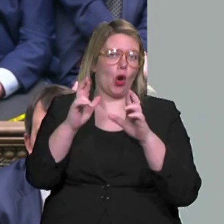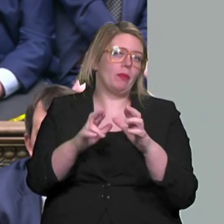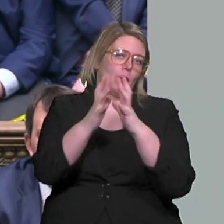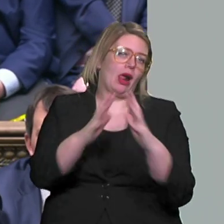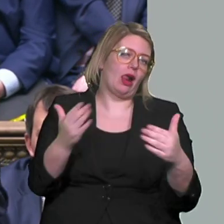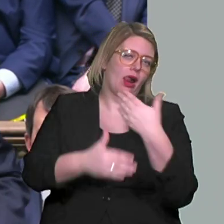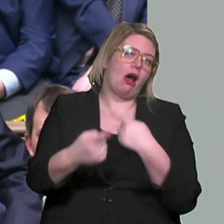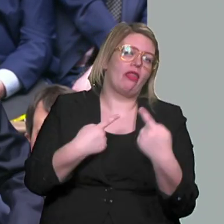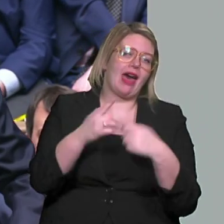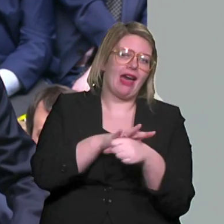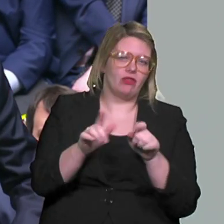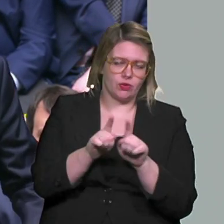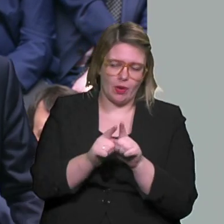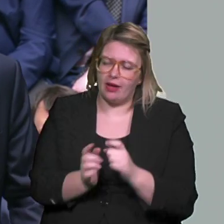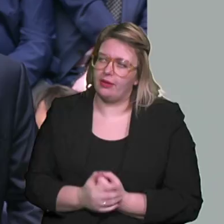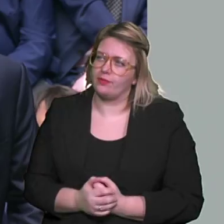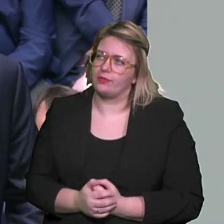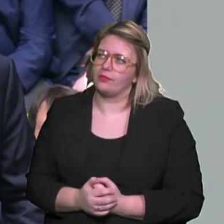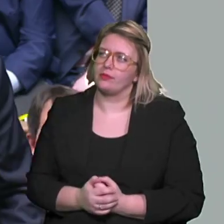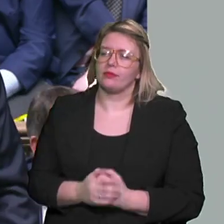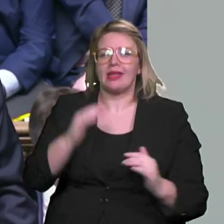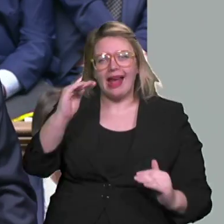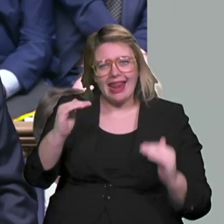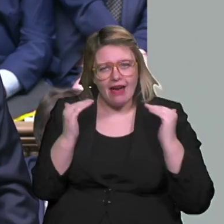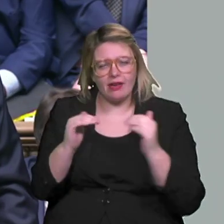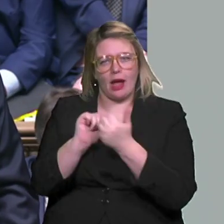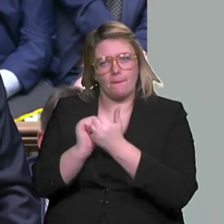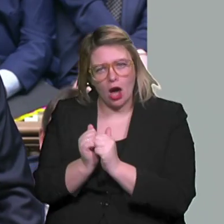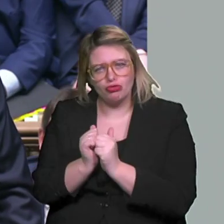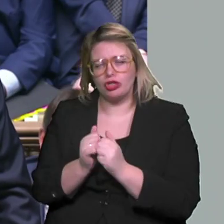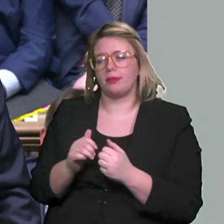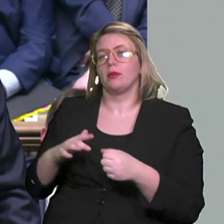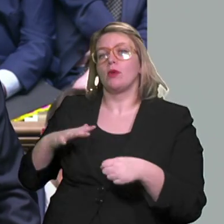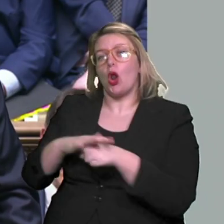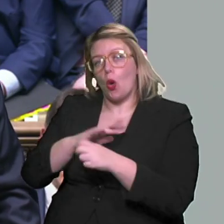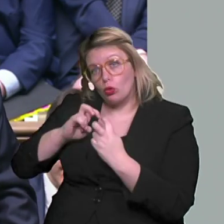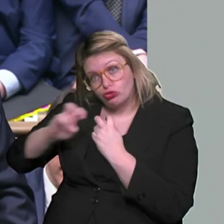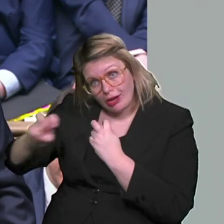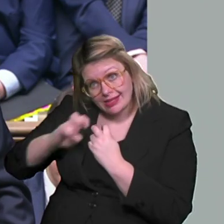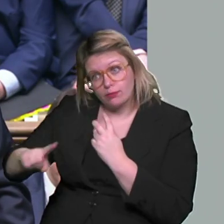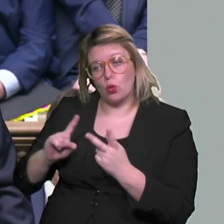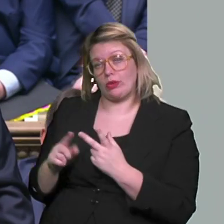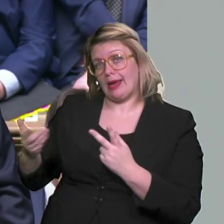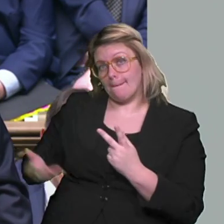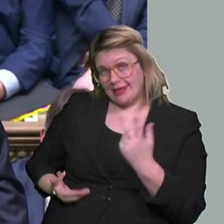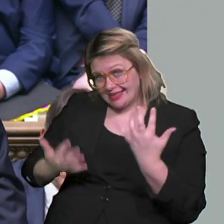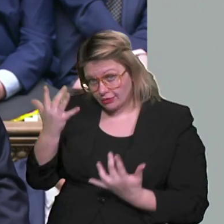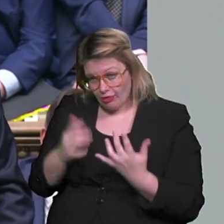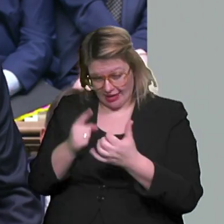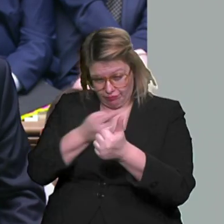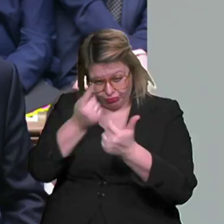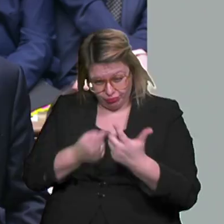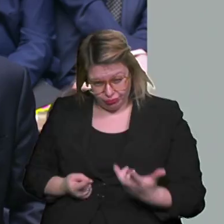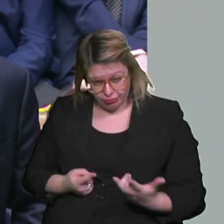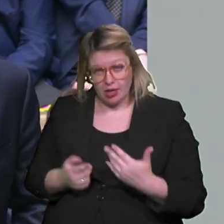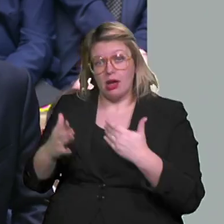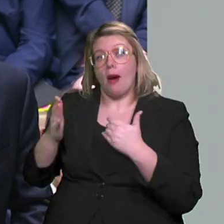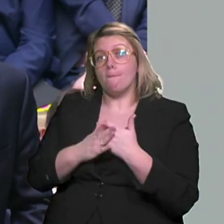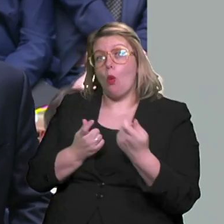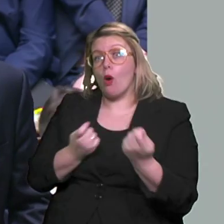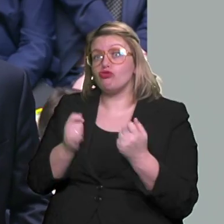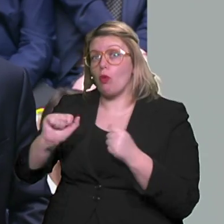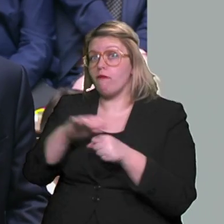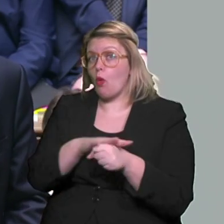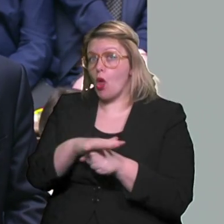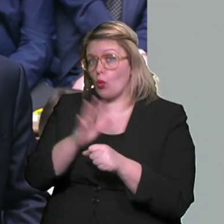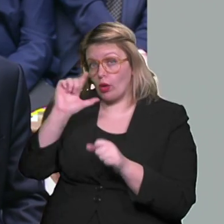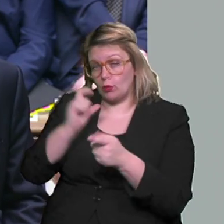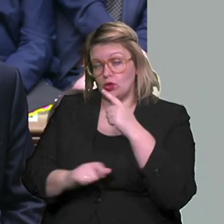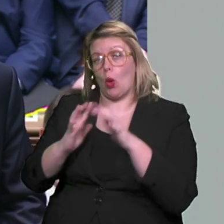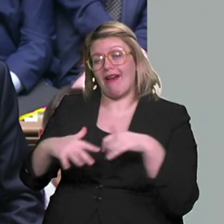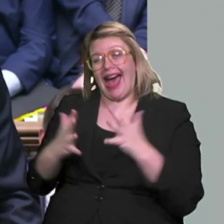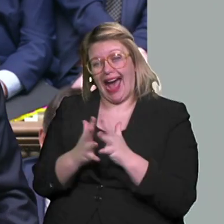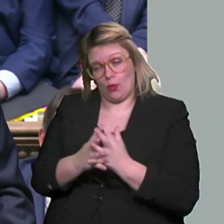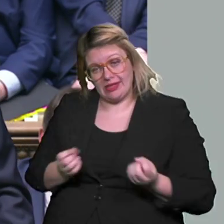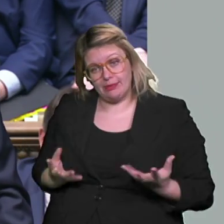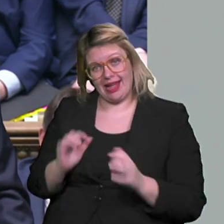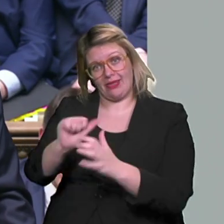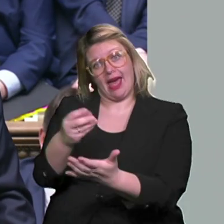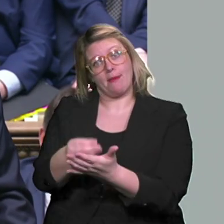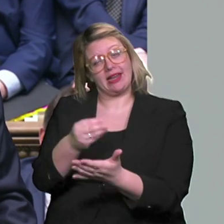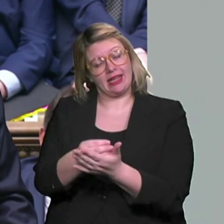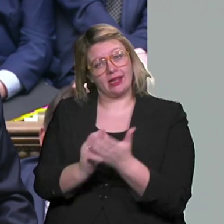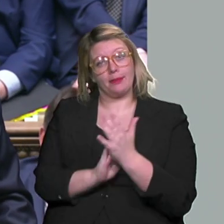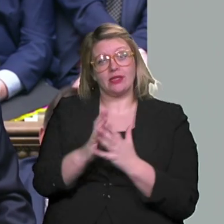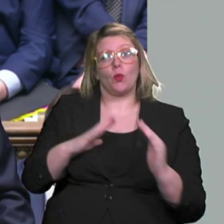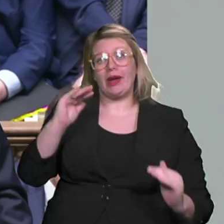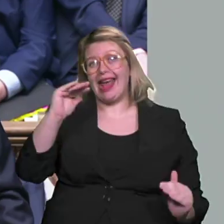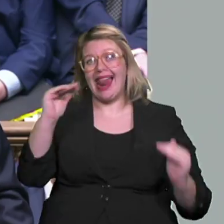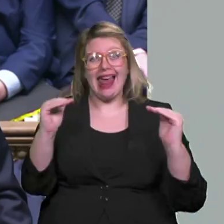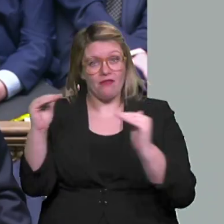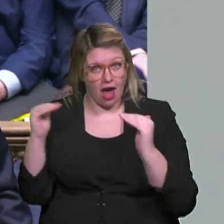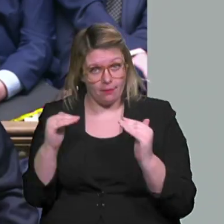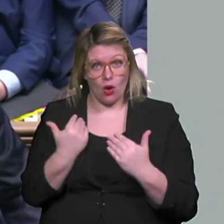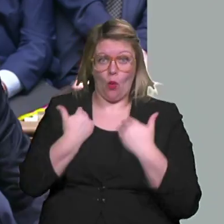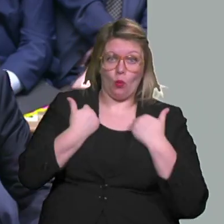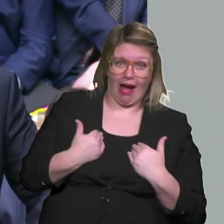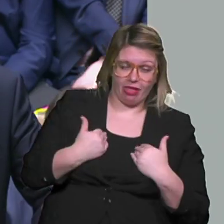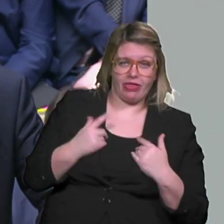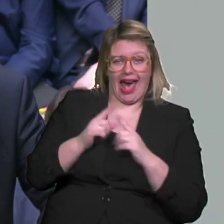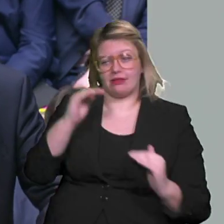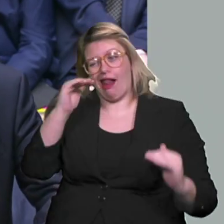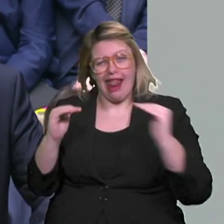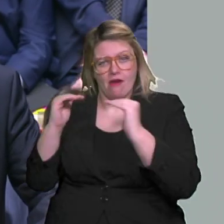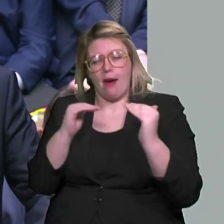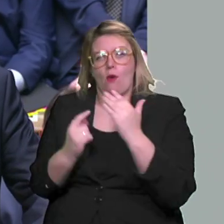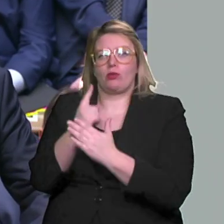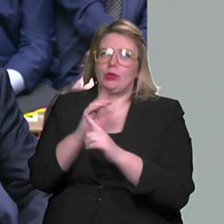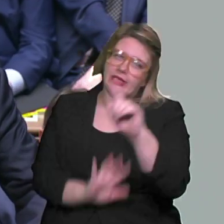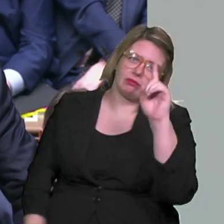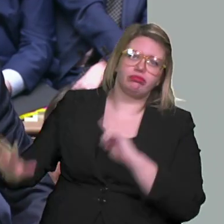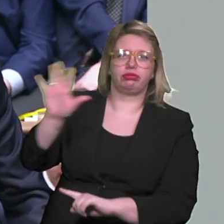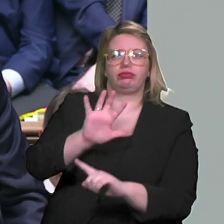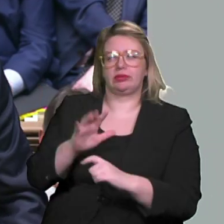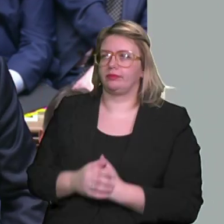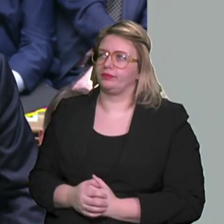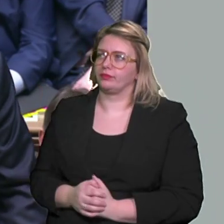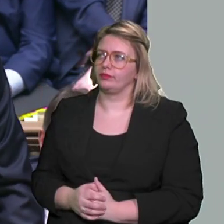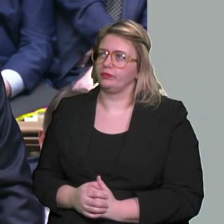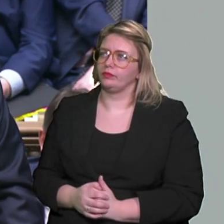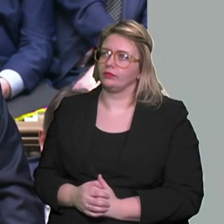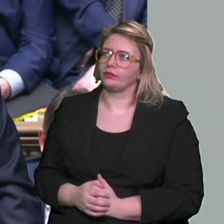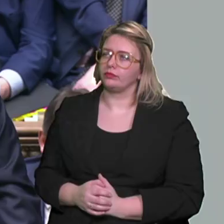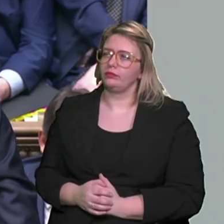Investment zones, regeneration projects, levelling-up partnerships, local transport infrastructure and business rates retention—more control for local communities over their economic destiny, so we will level up wealth and opportunity everywhere.